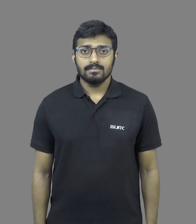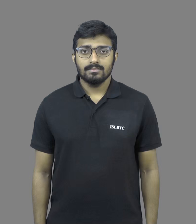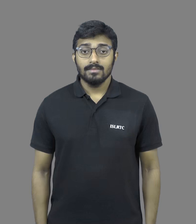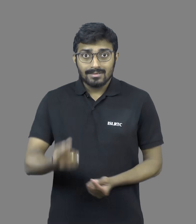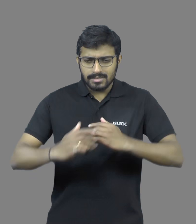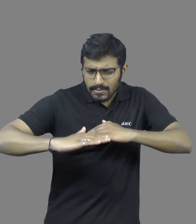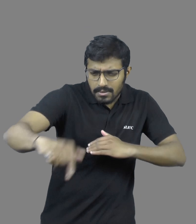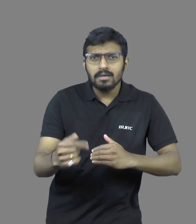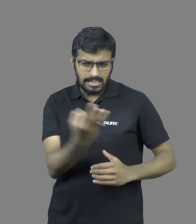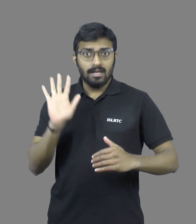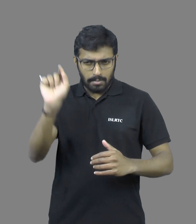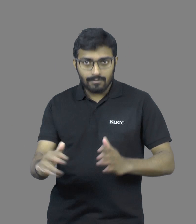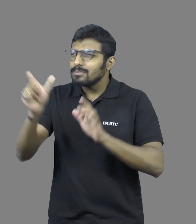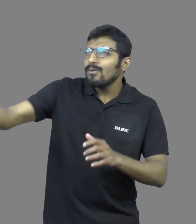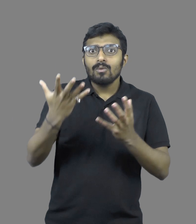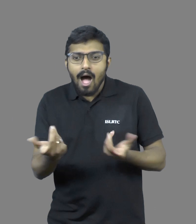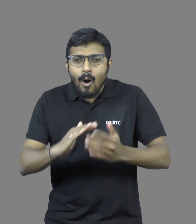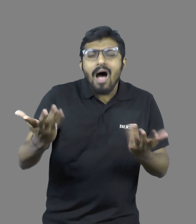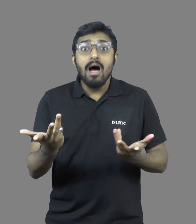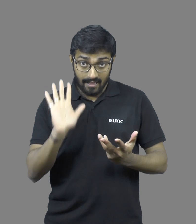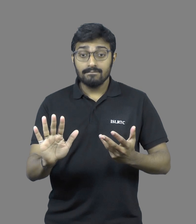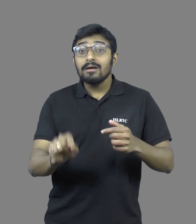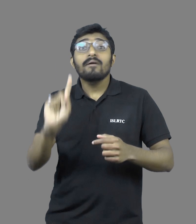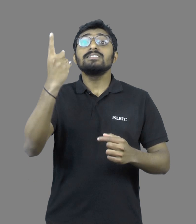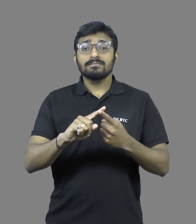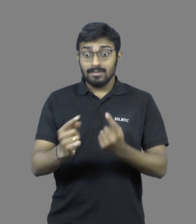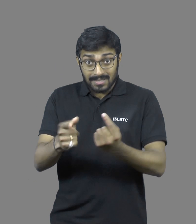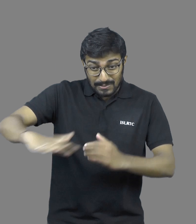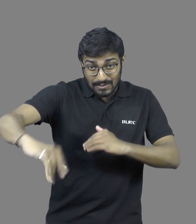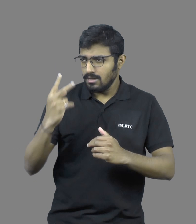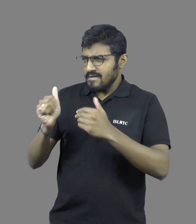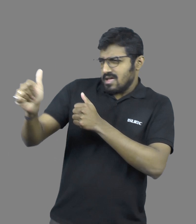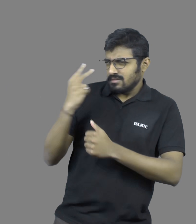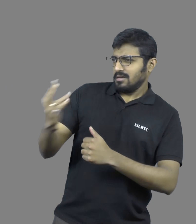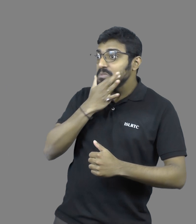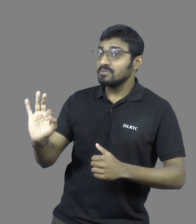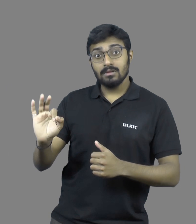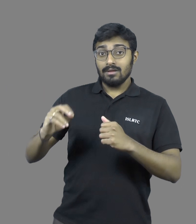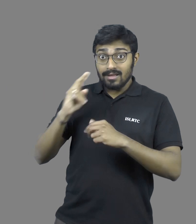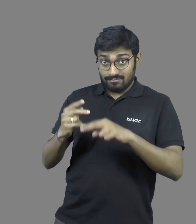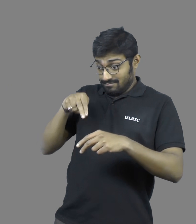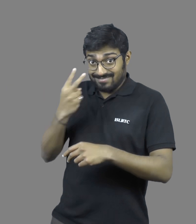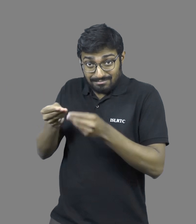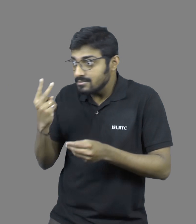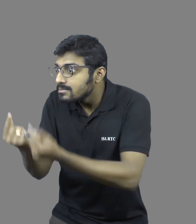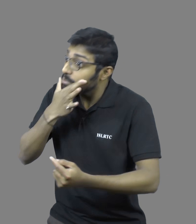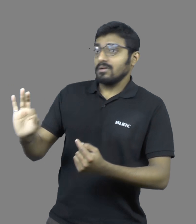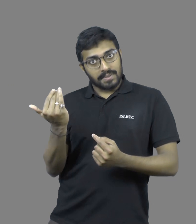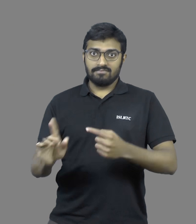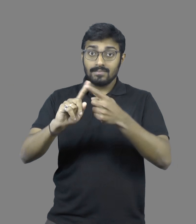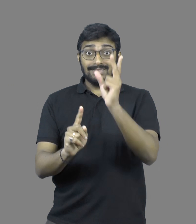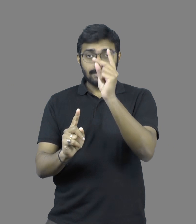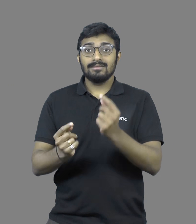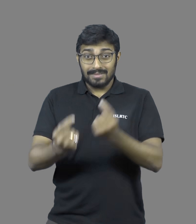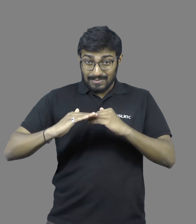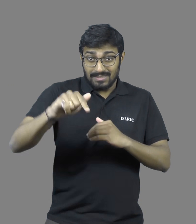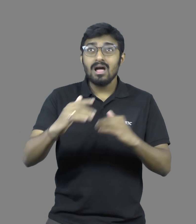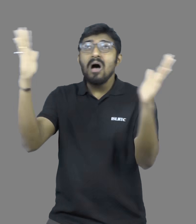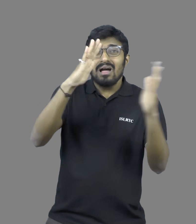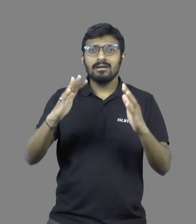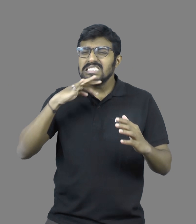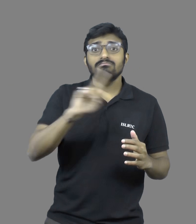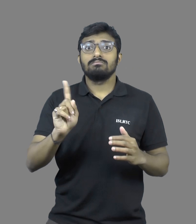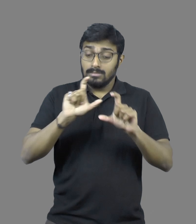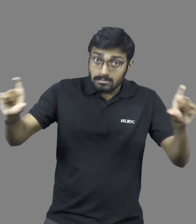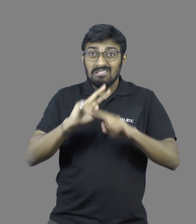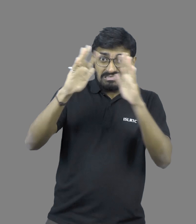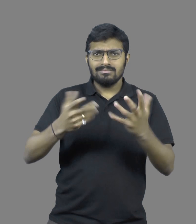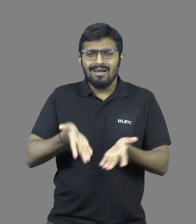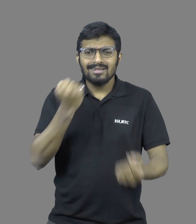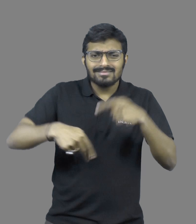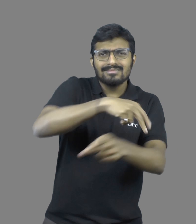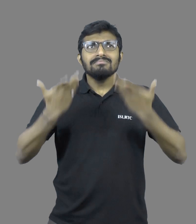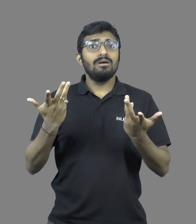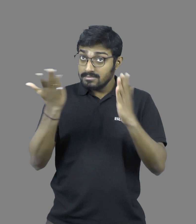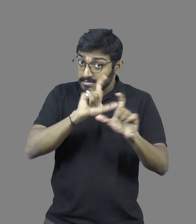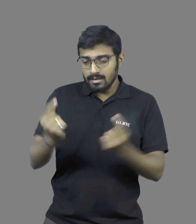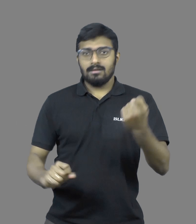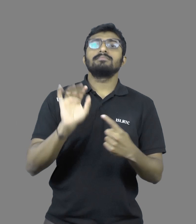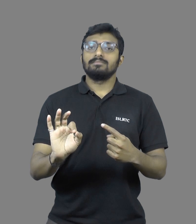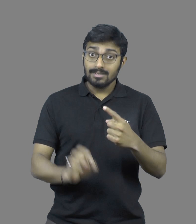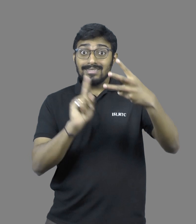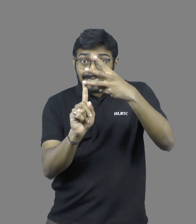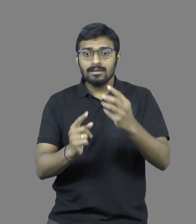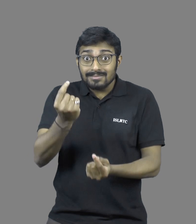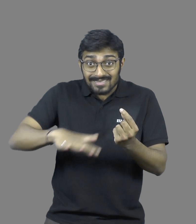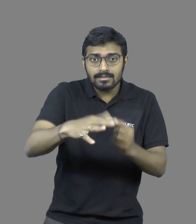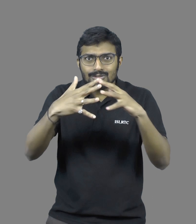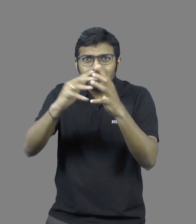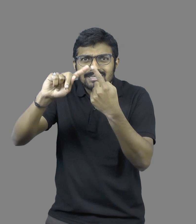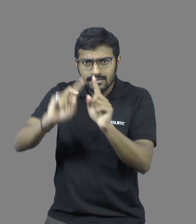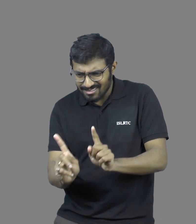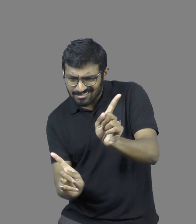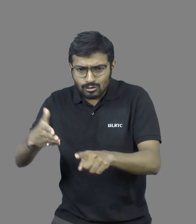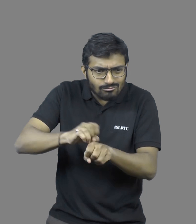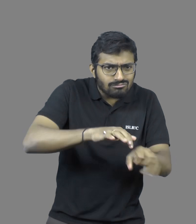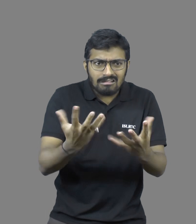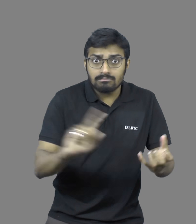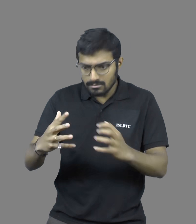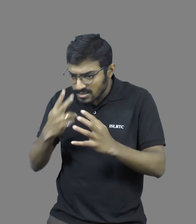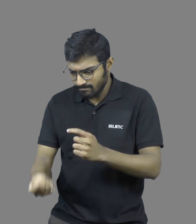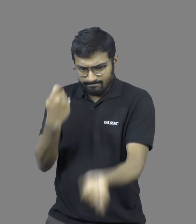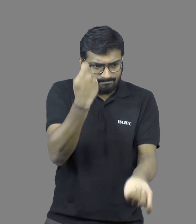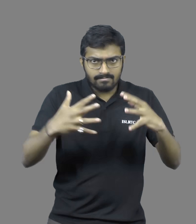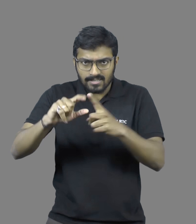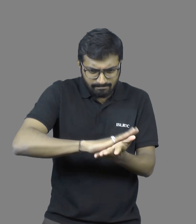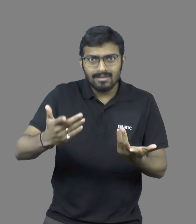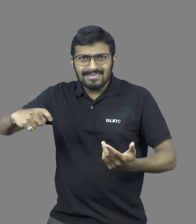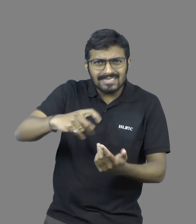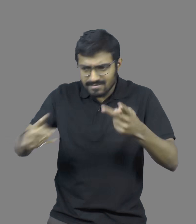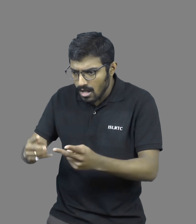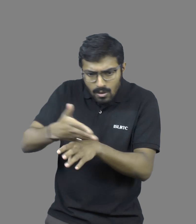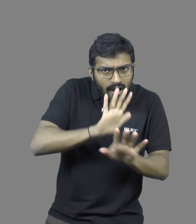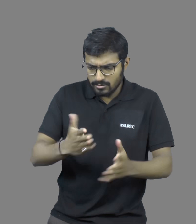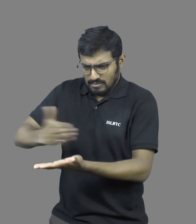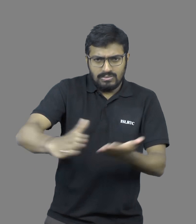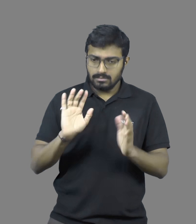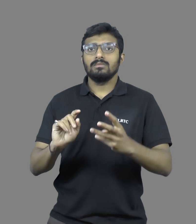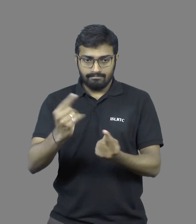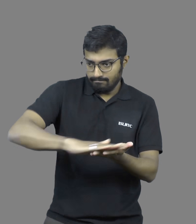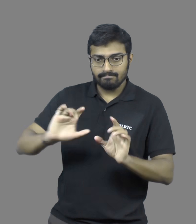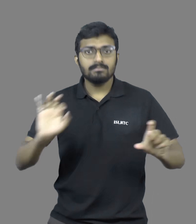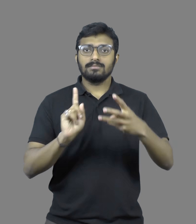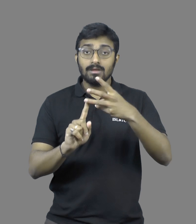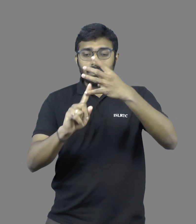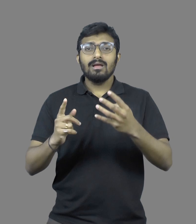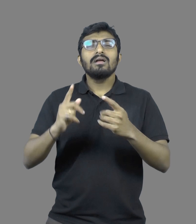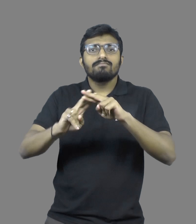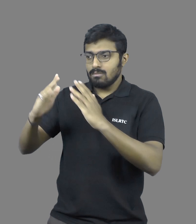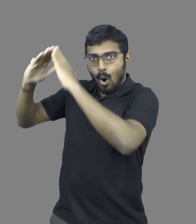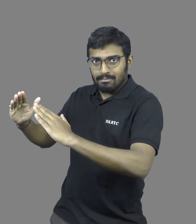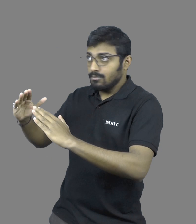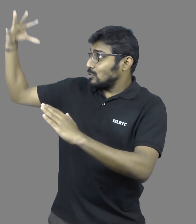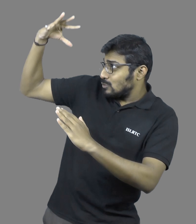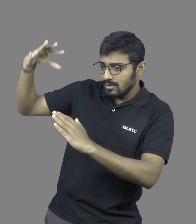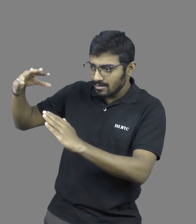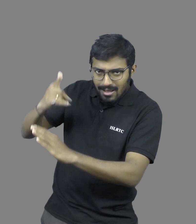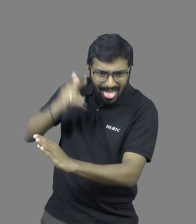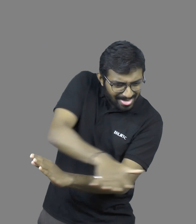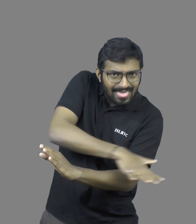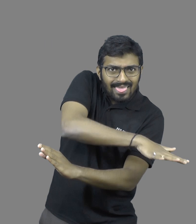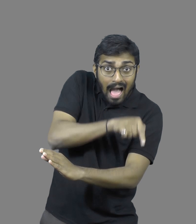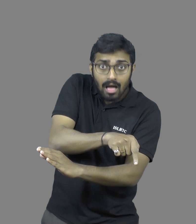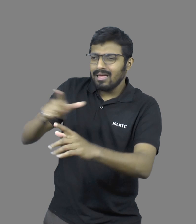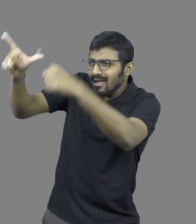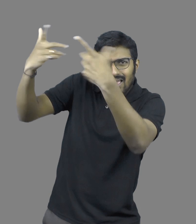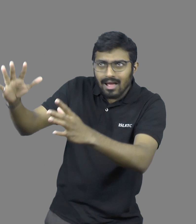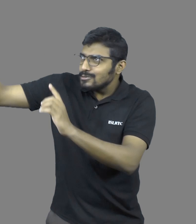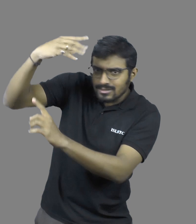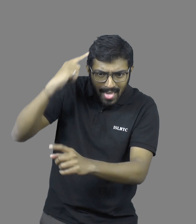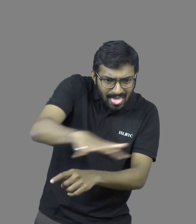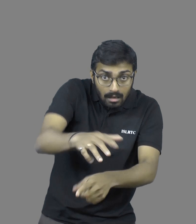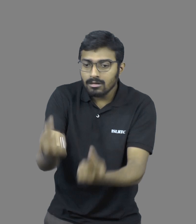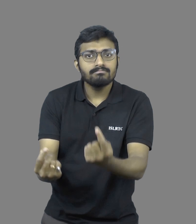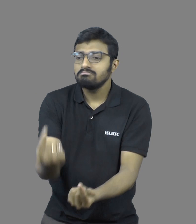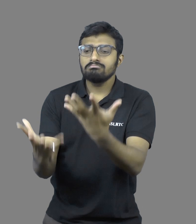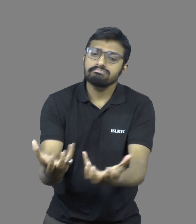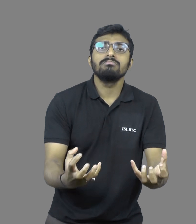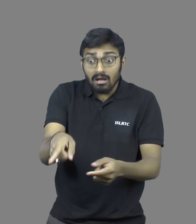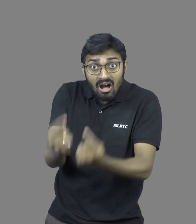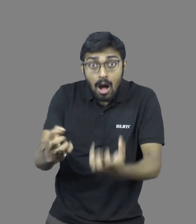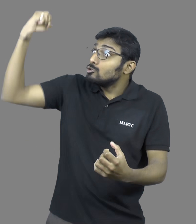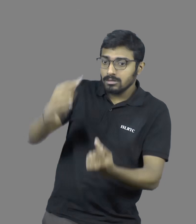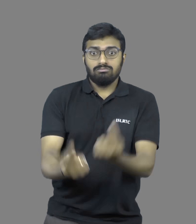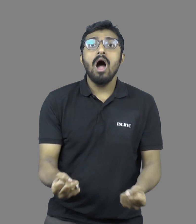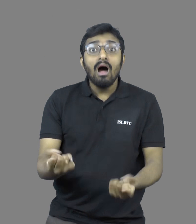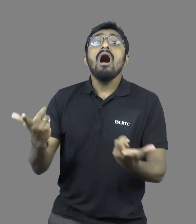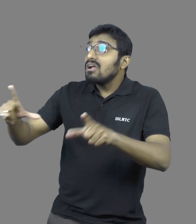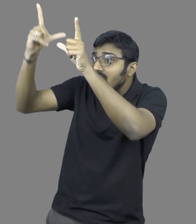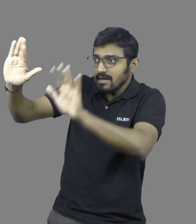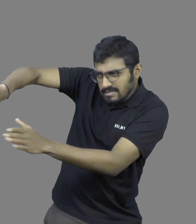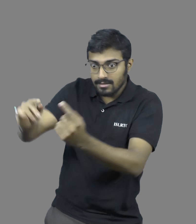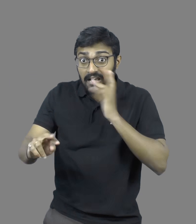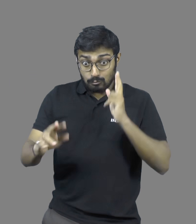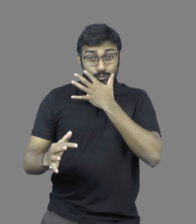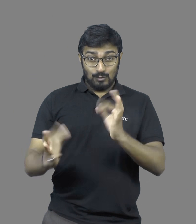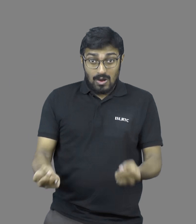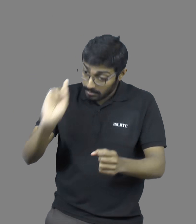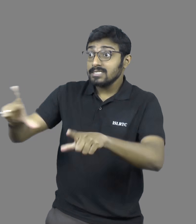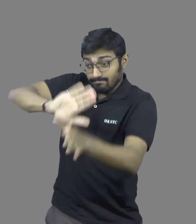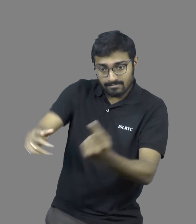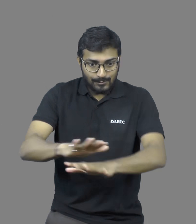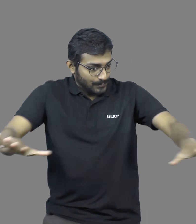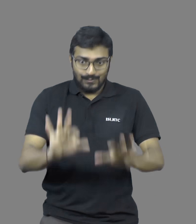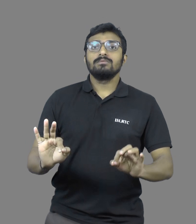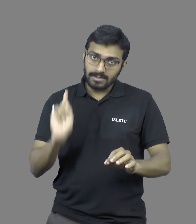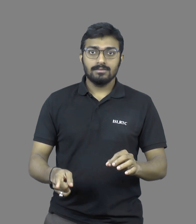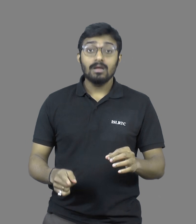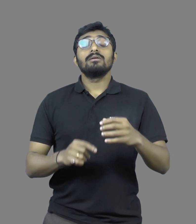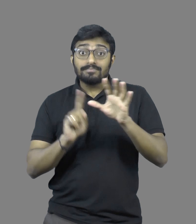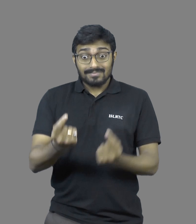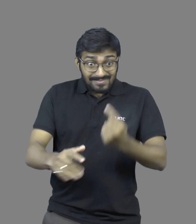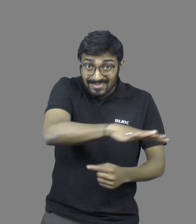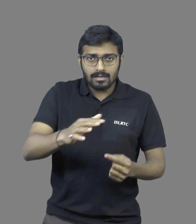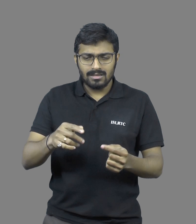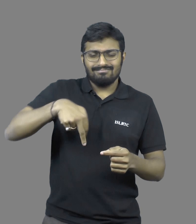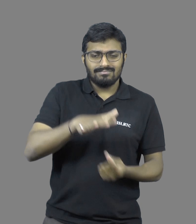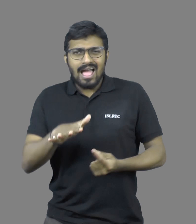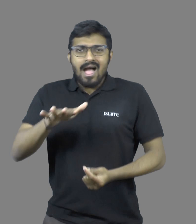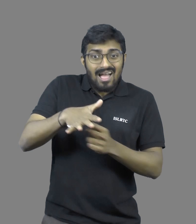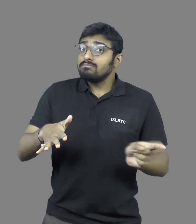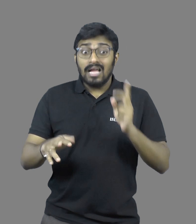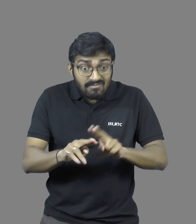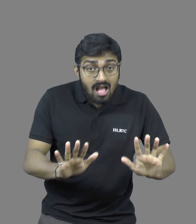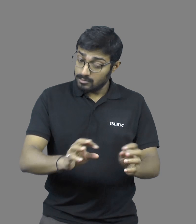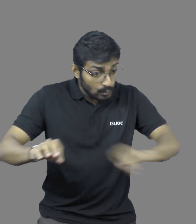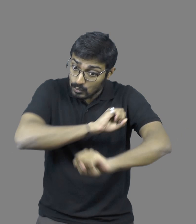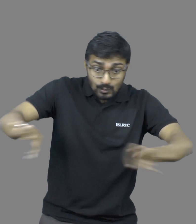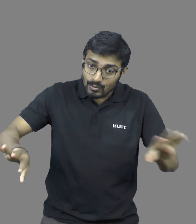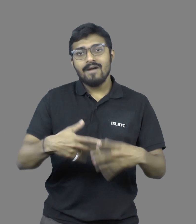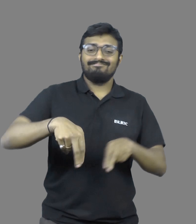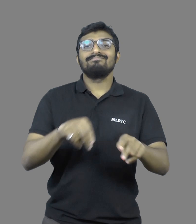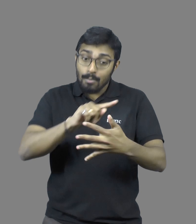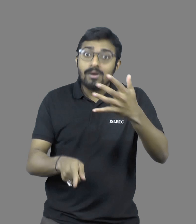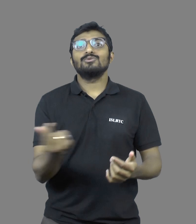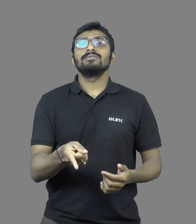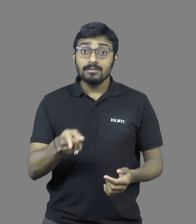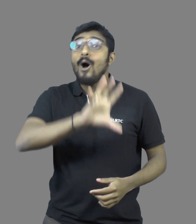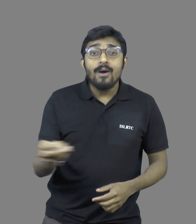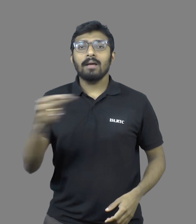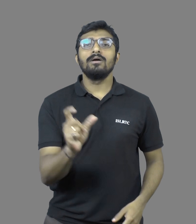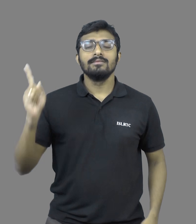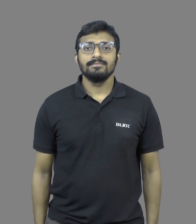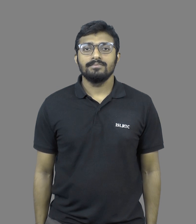Main Specialities of Lawn